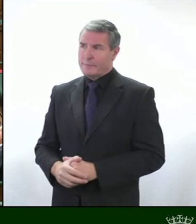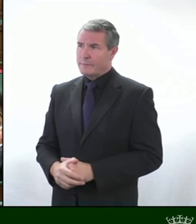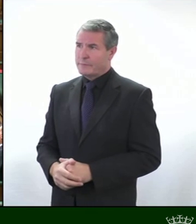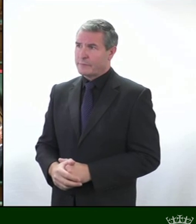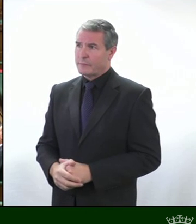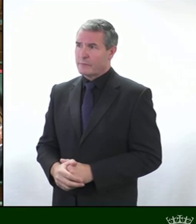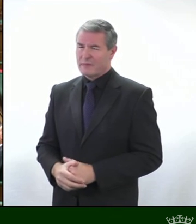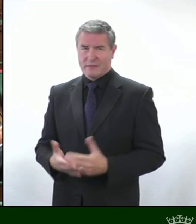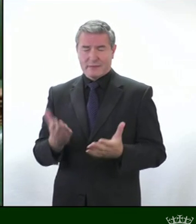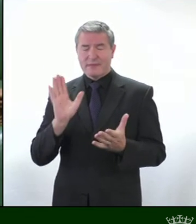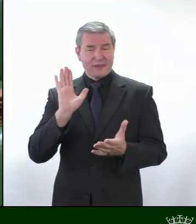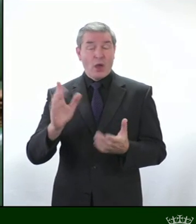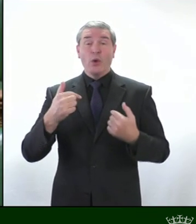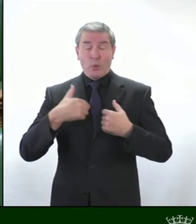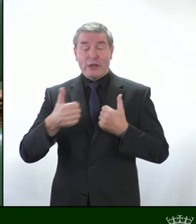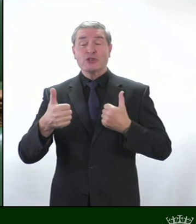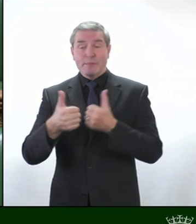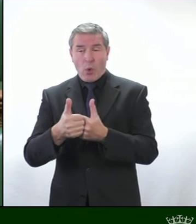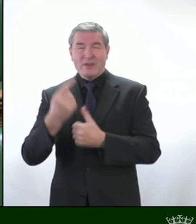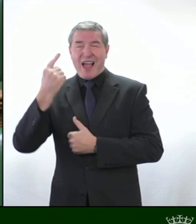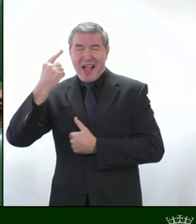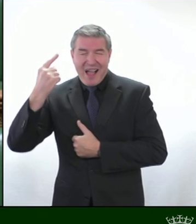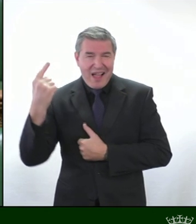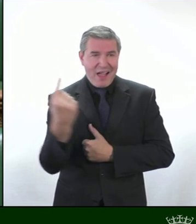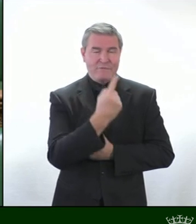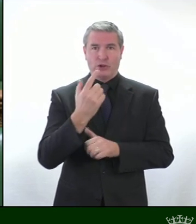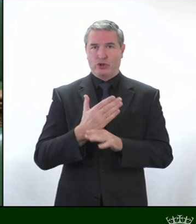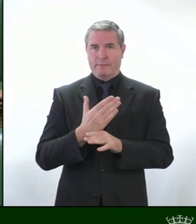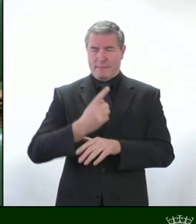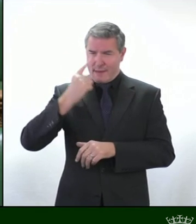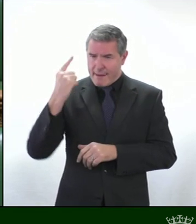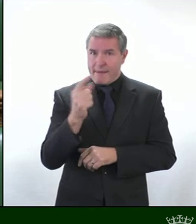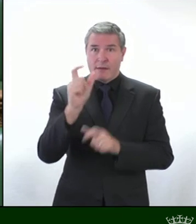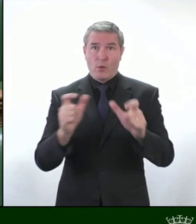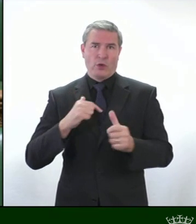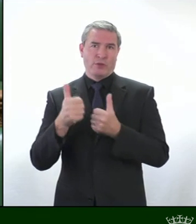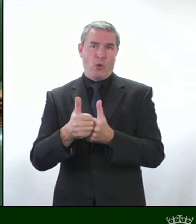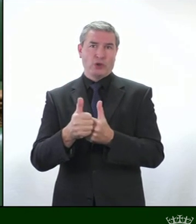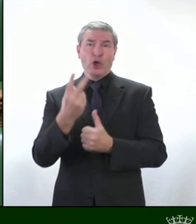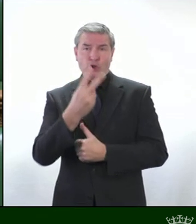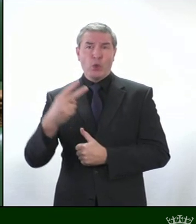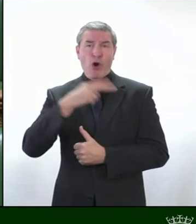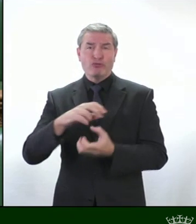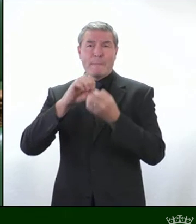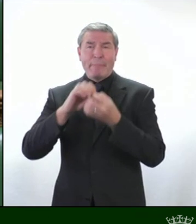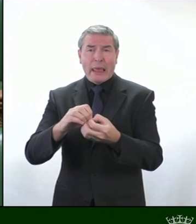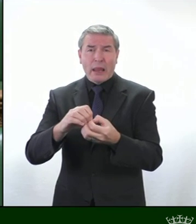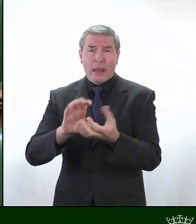We are, of course, supporting every job we possibly can, as well as supporting every life and every livelihood, with a £200 billion programme.